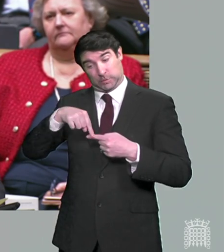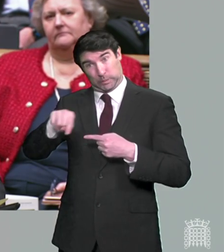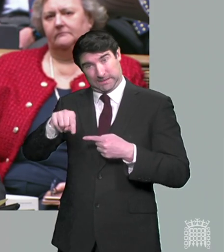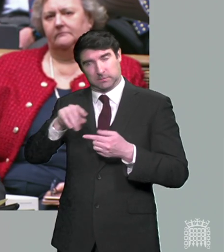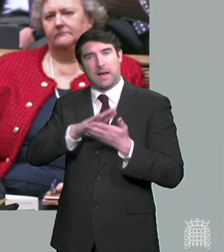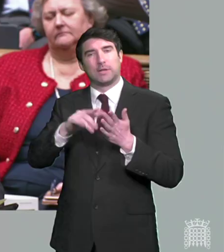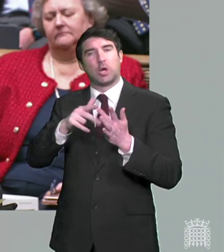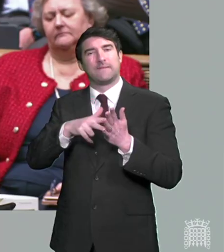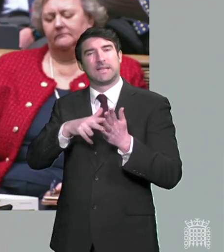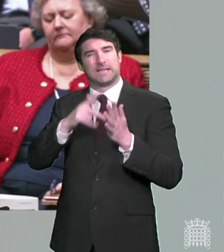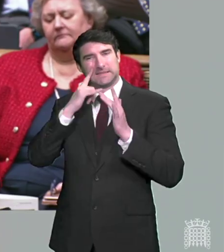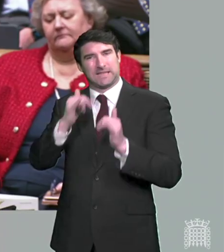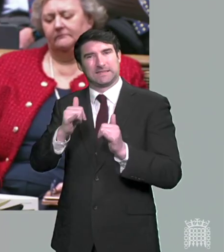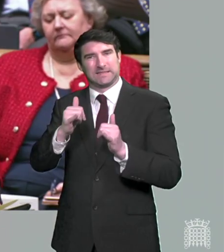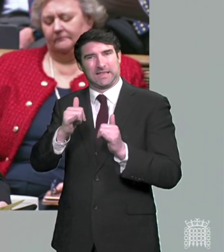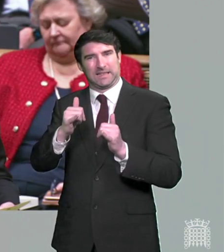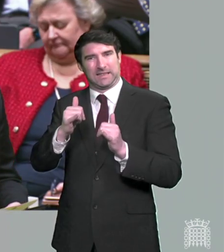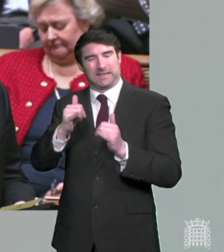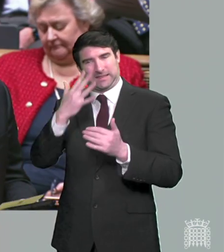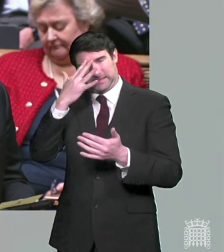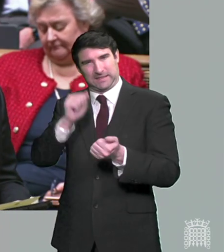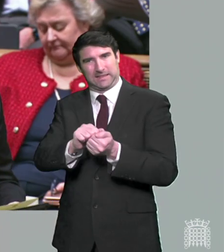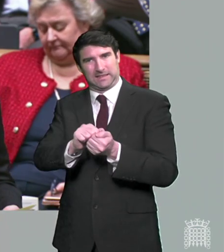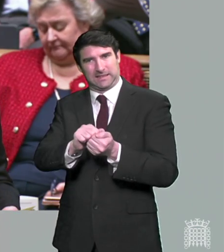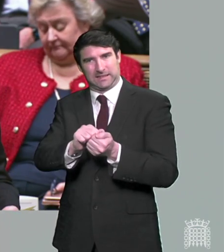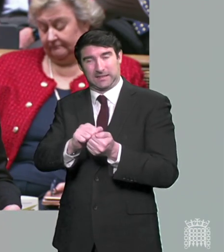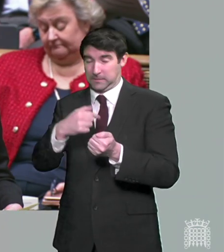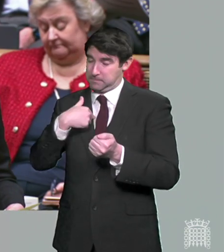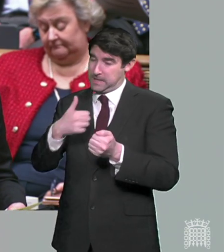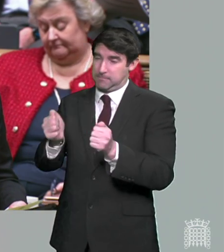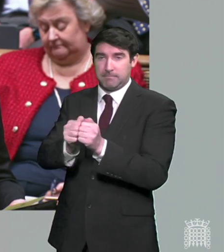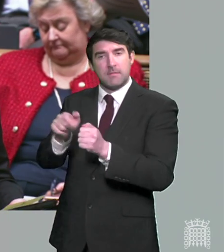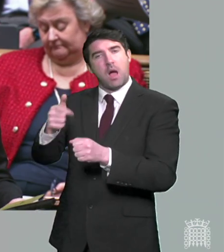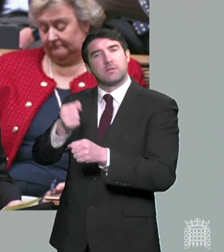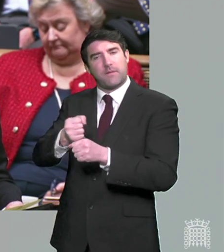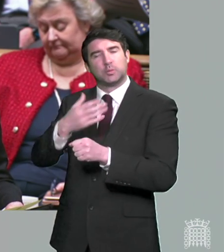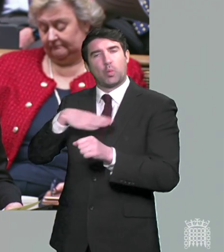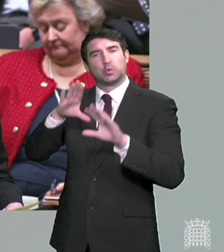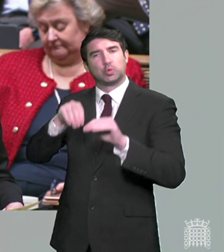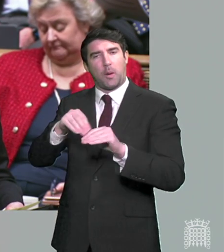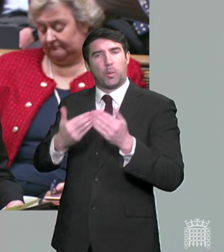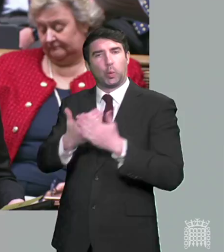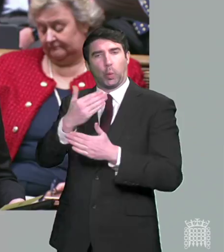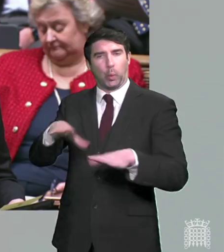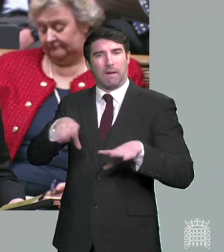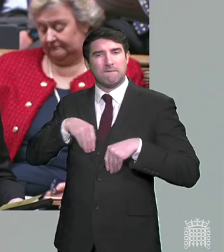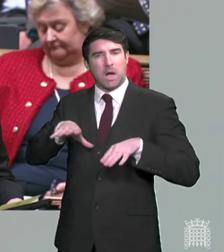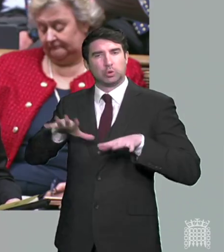I welcome the Government’s ambition to end new infections by 2030.